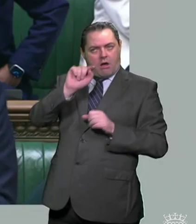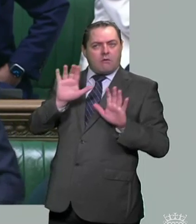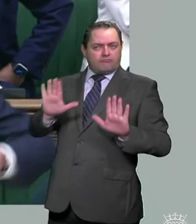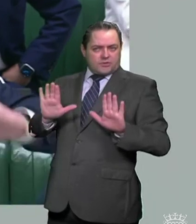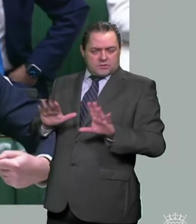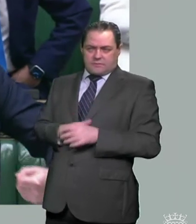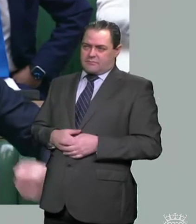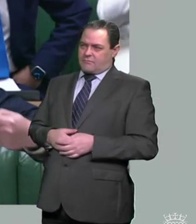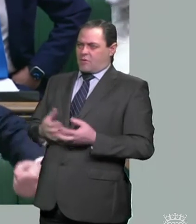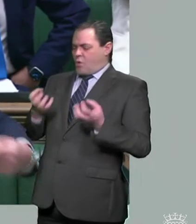including 55 education investment areas across our country.